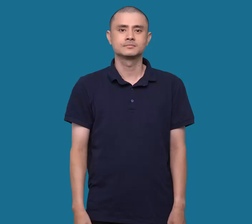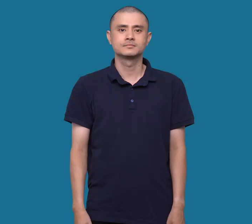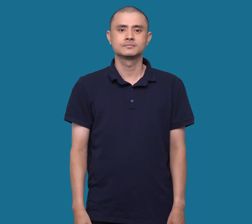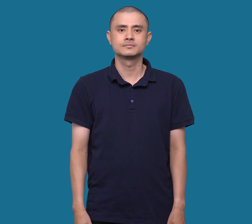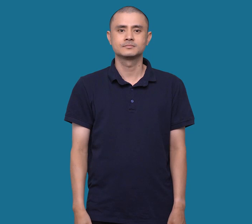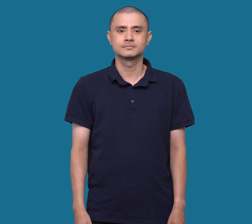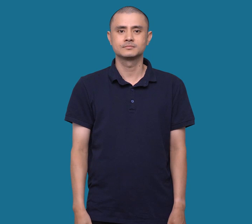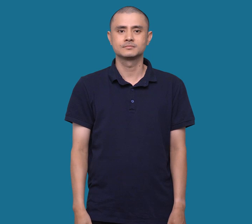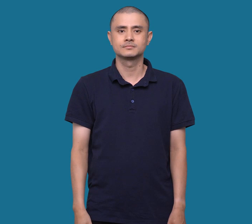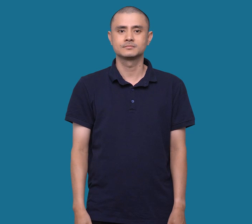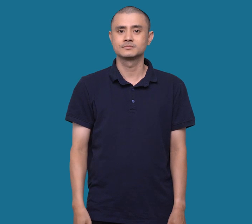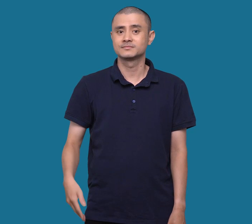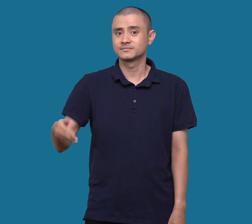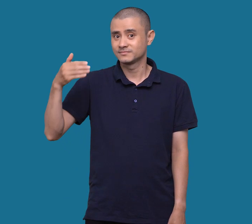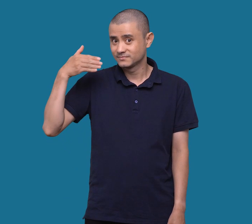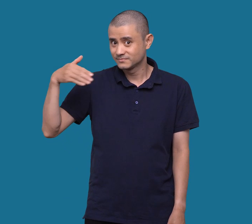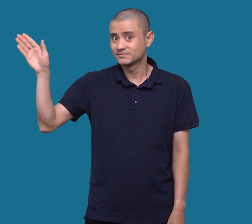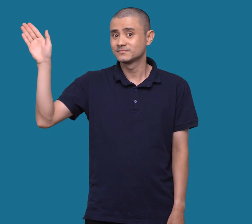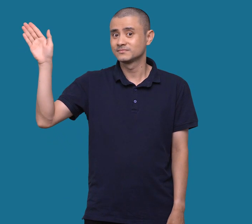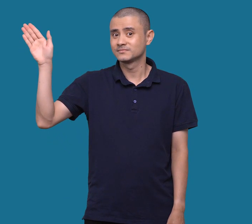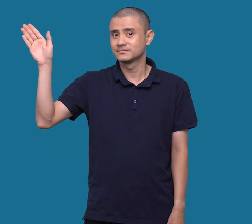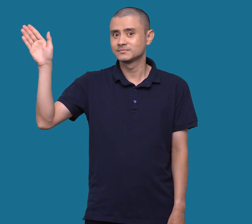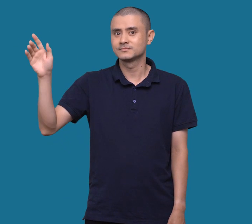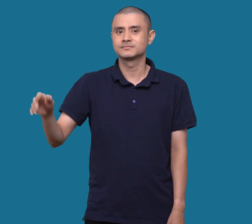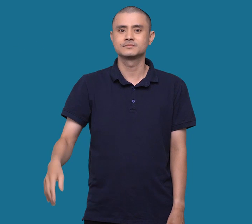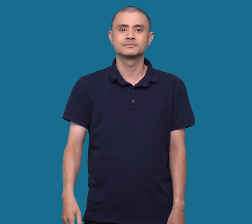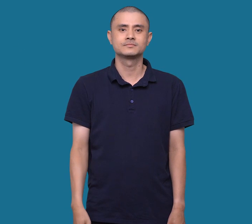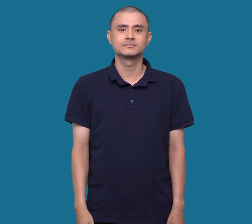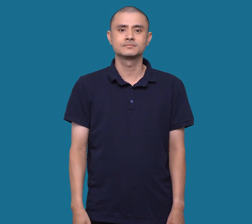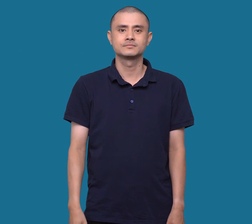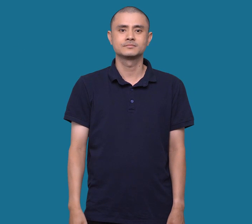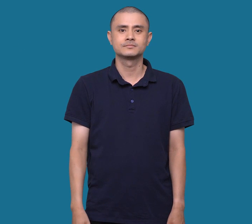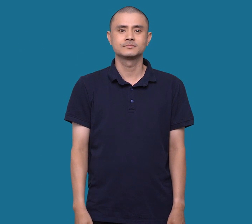về 3 (đi về)